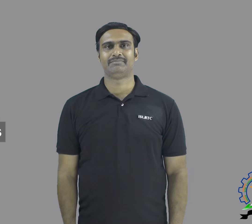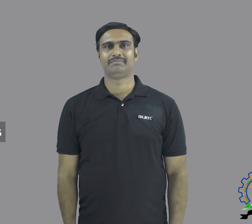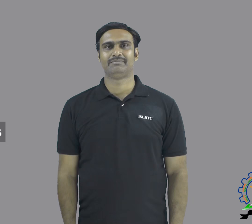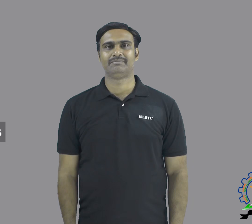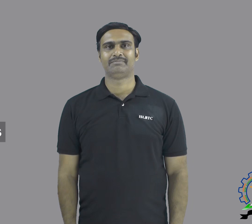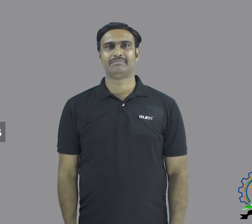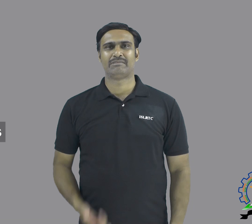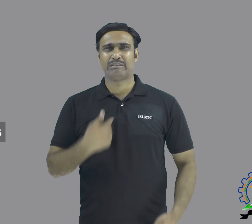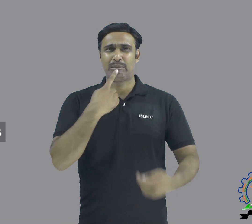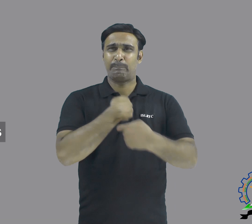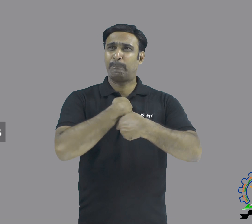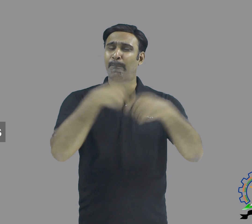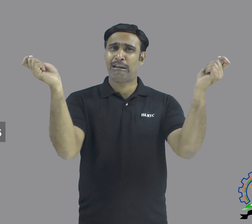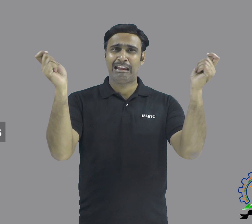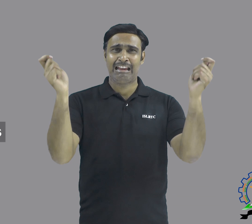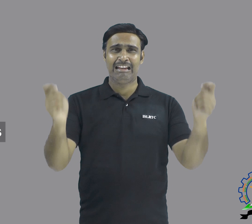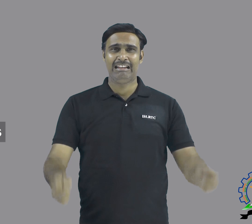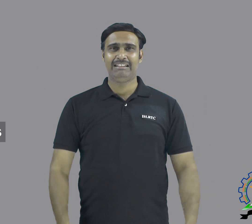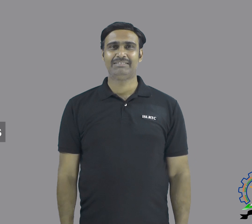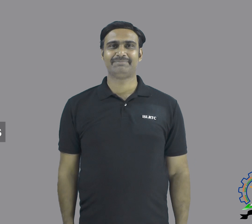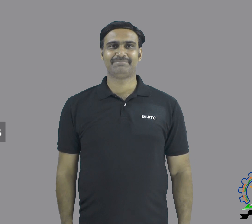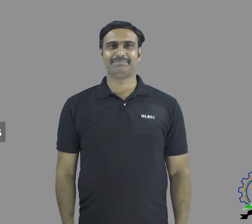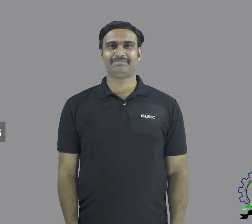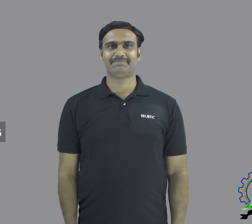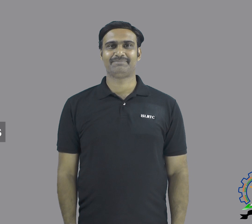Beat Triumph Outdo Be victorious